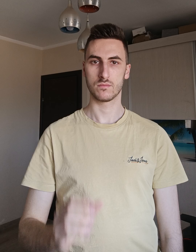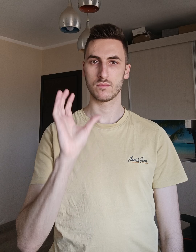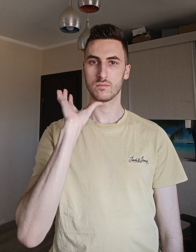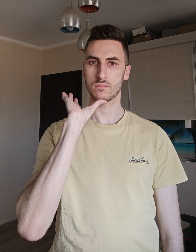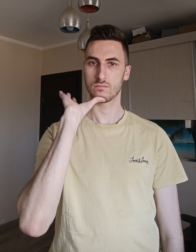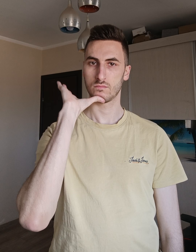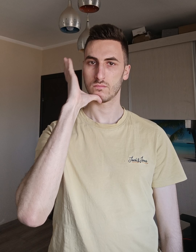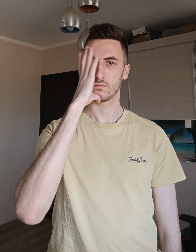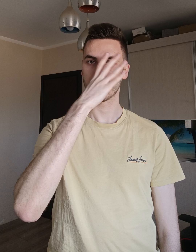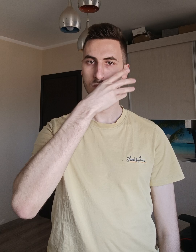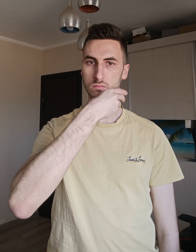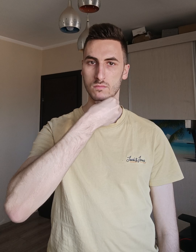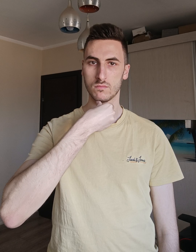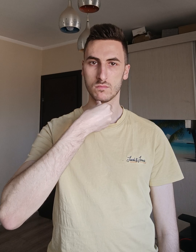יפה